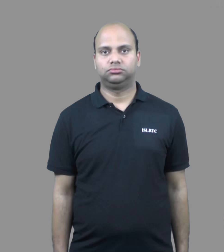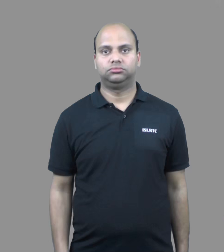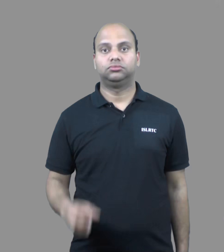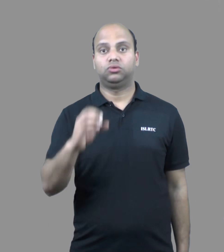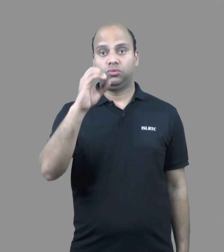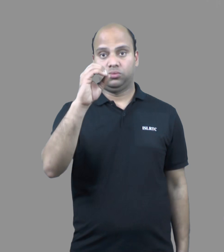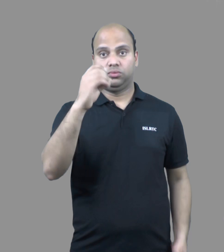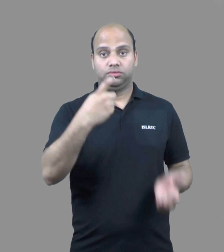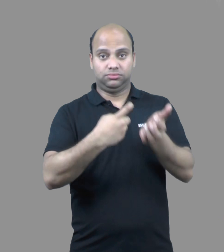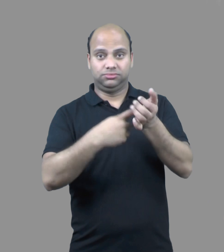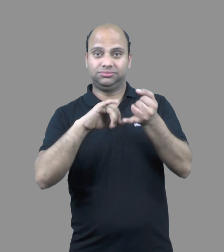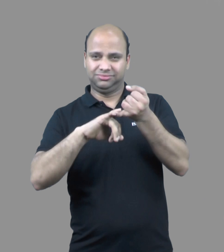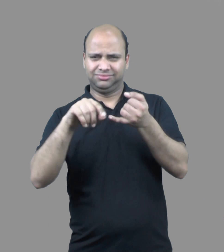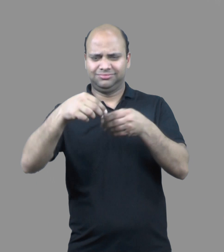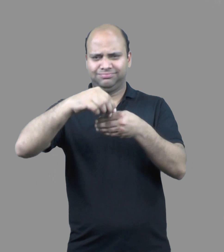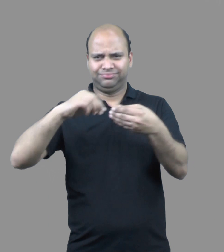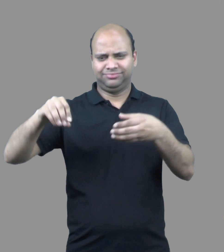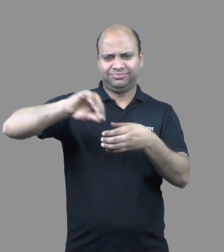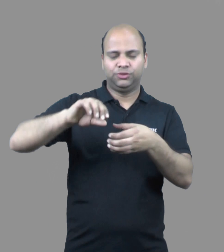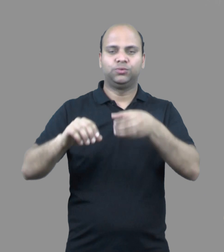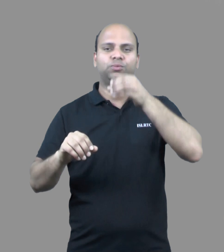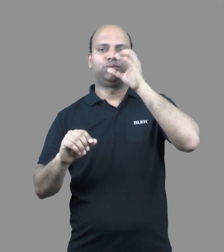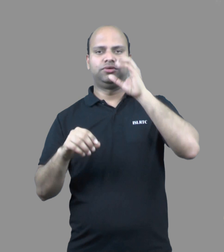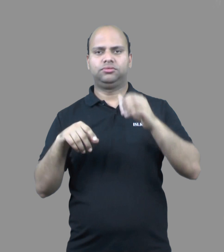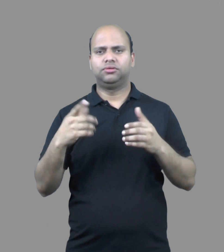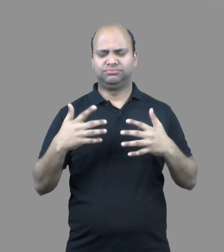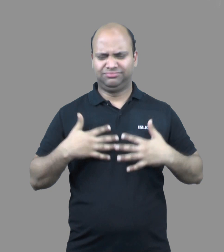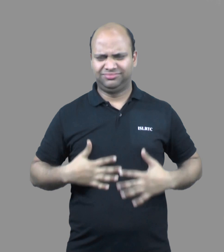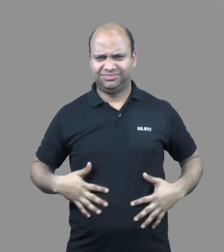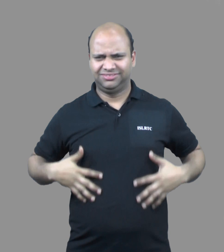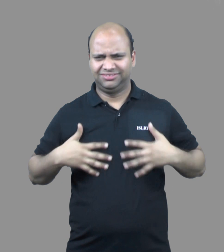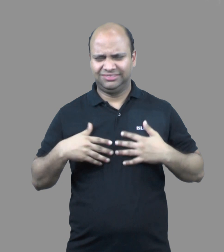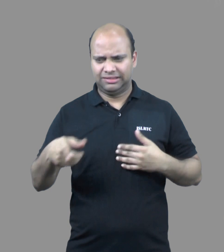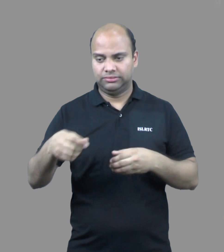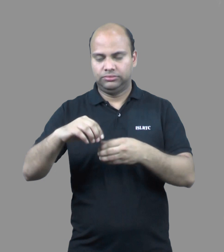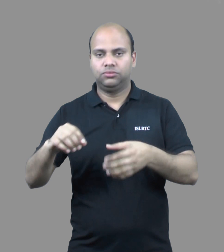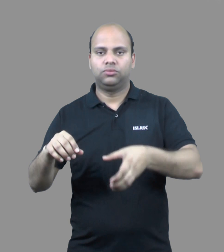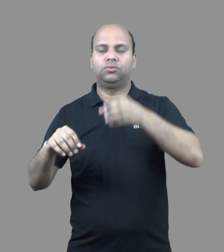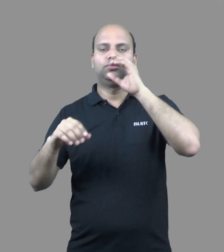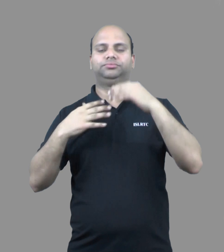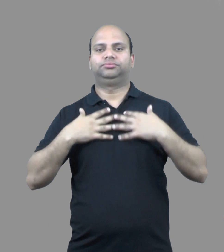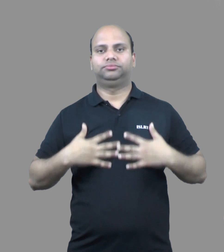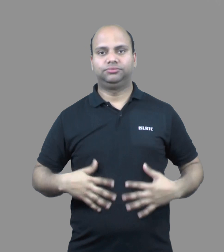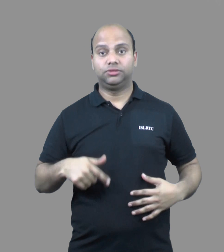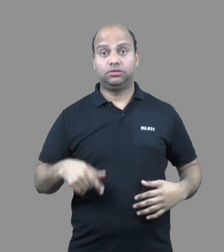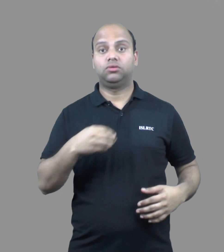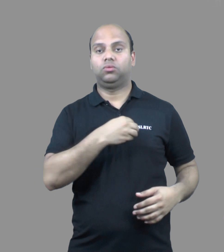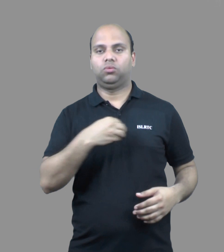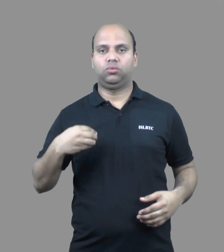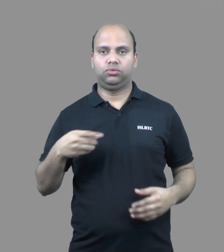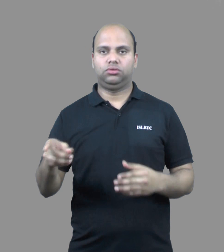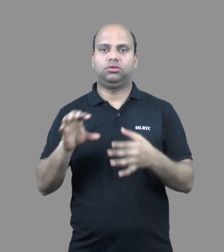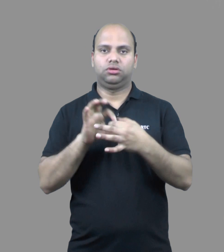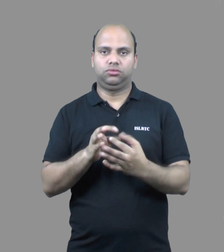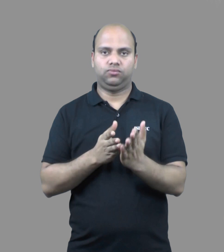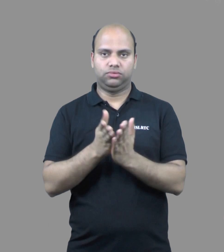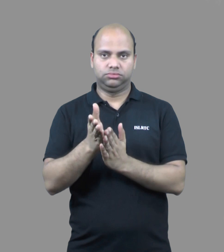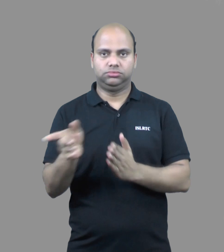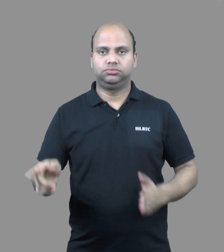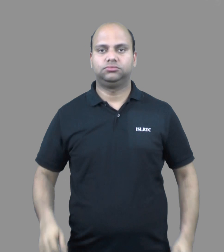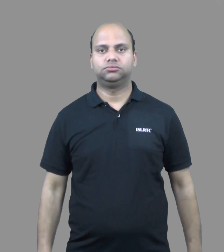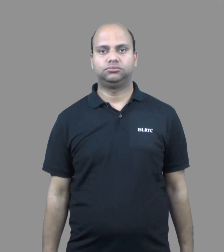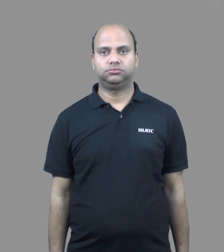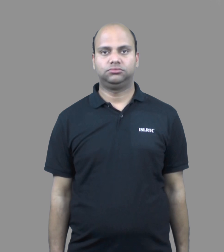Oral Rehydration Therapy